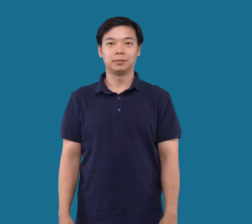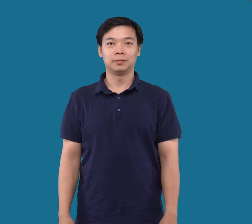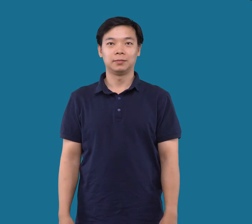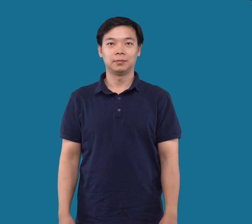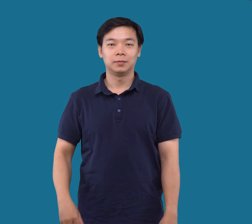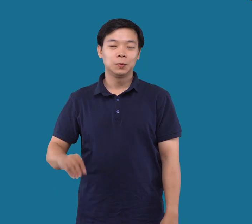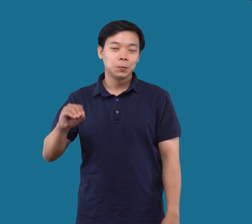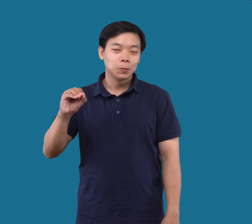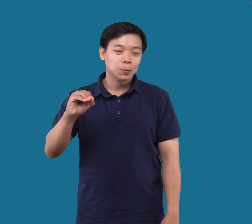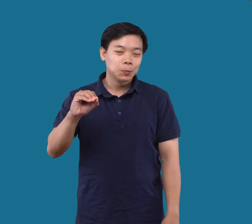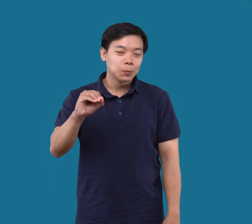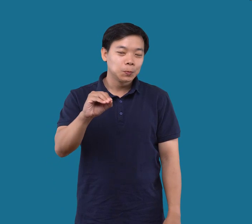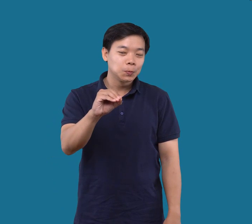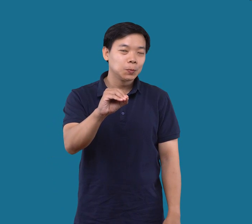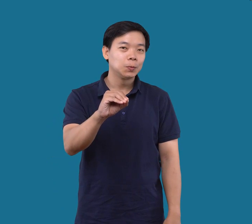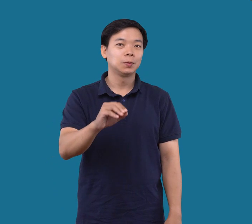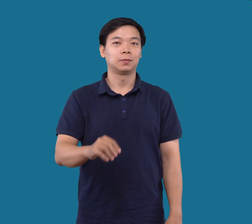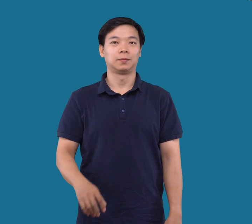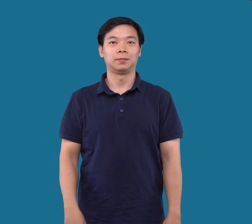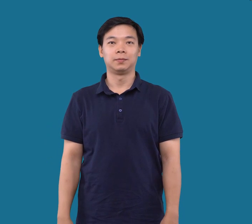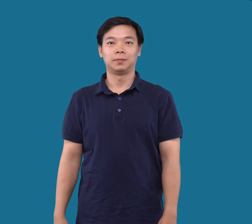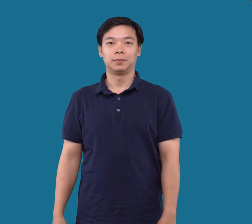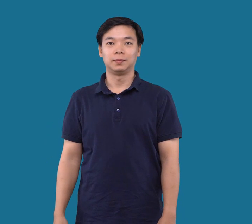con chuột nhắt